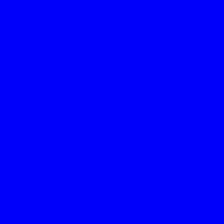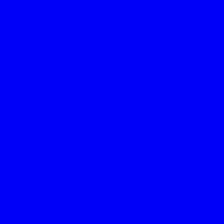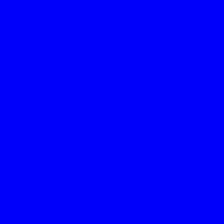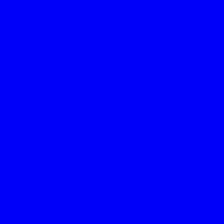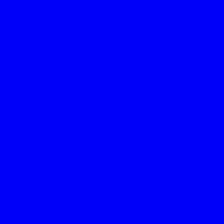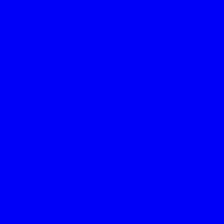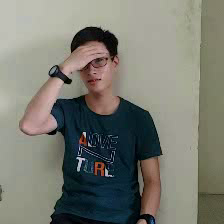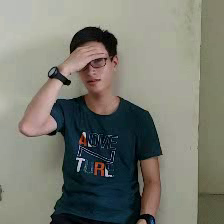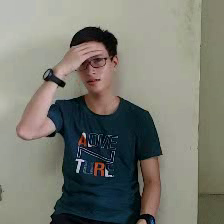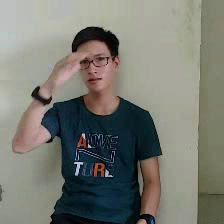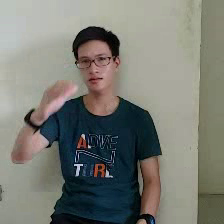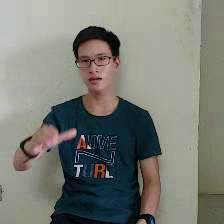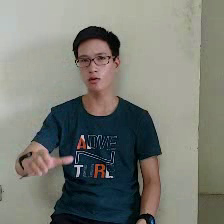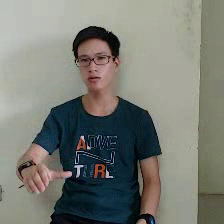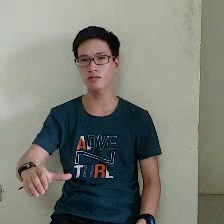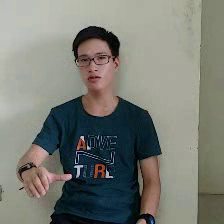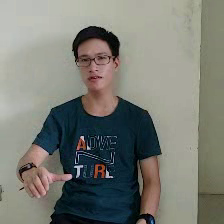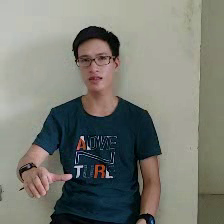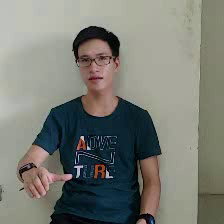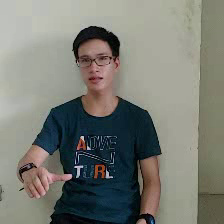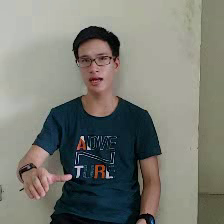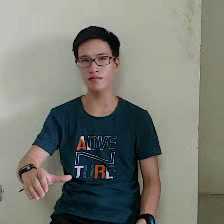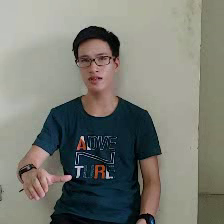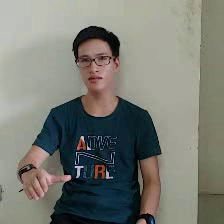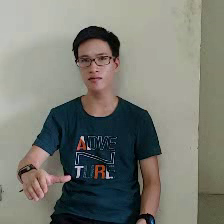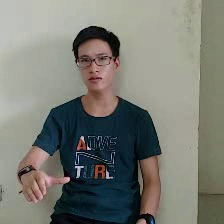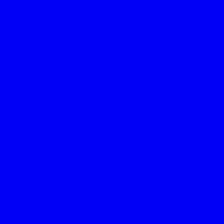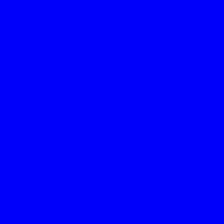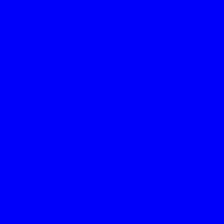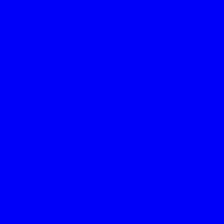Áp dụng